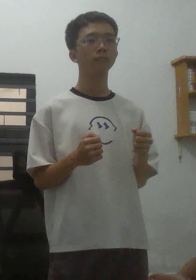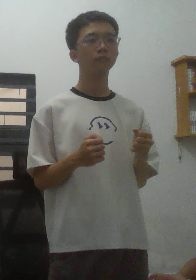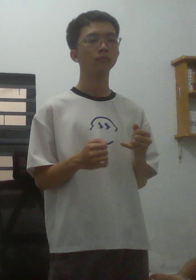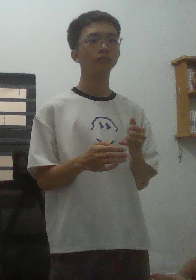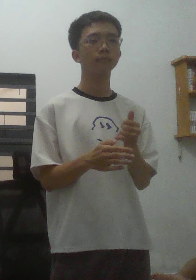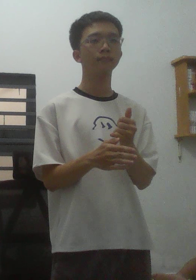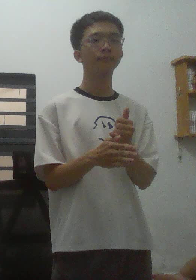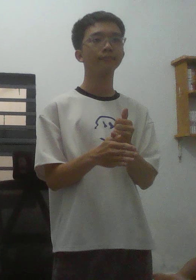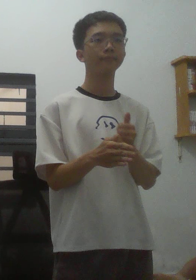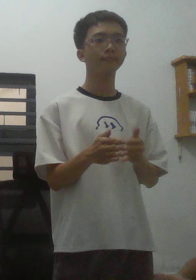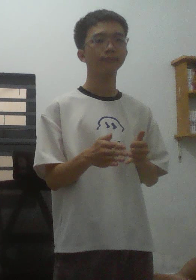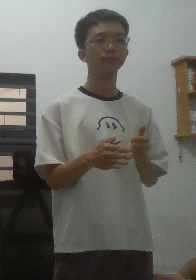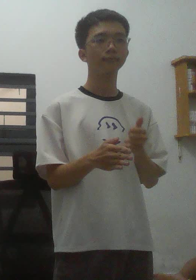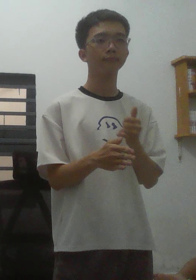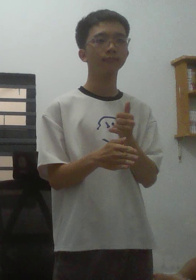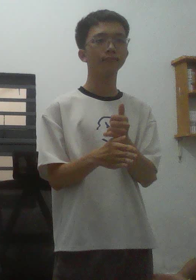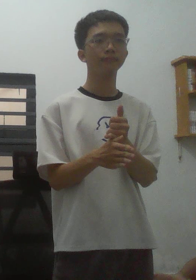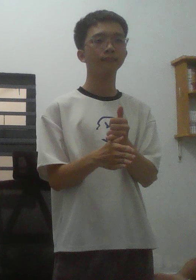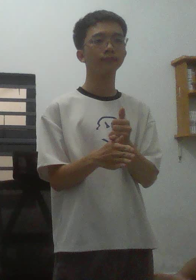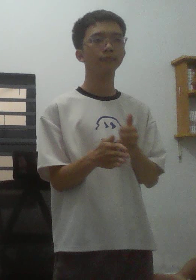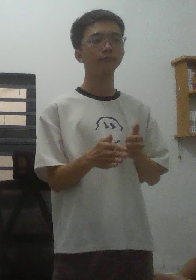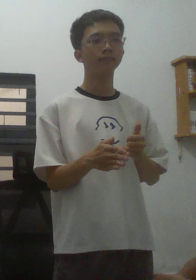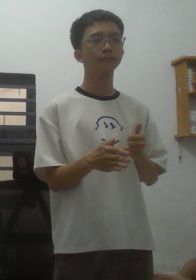cuoi thang